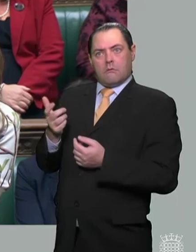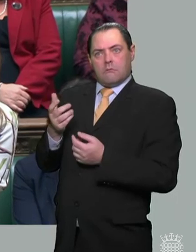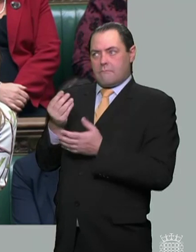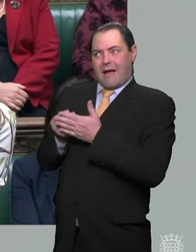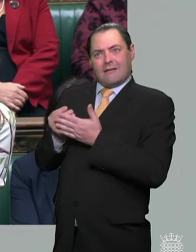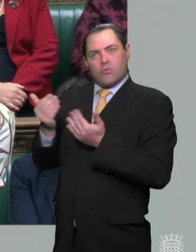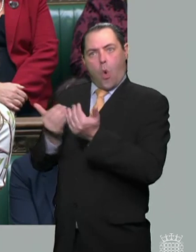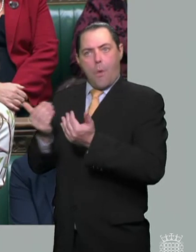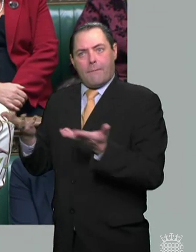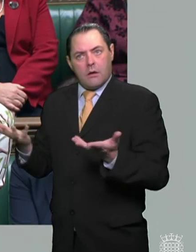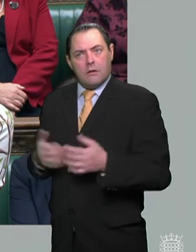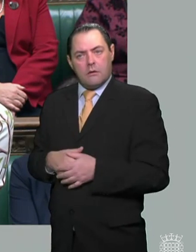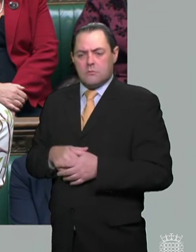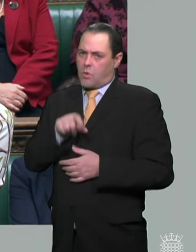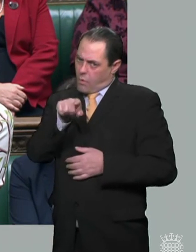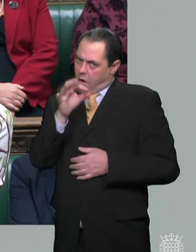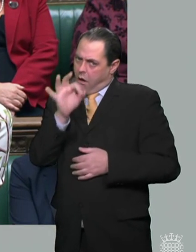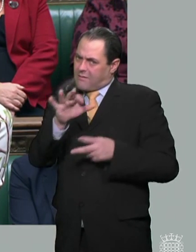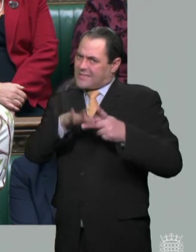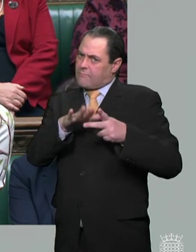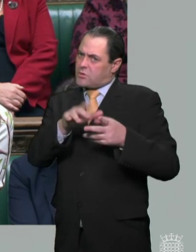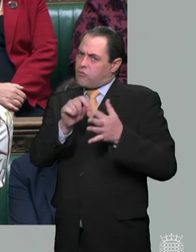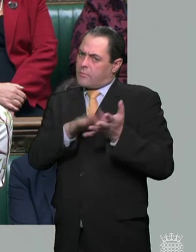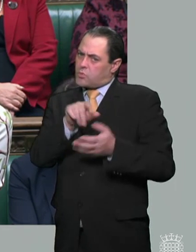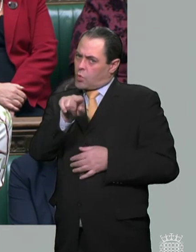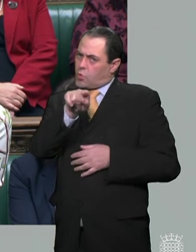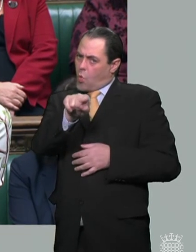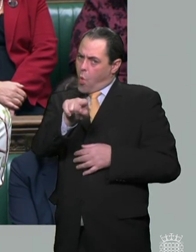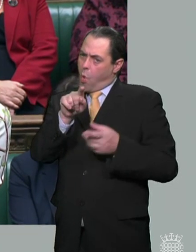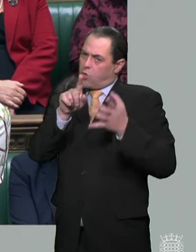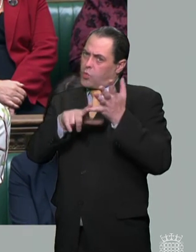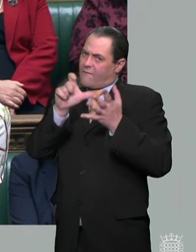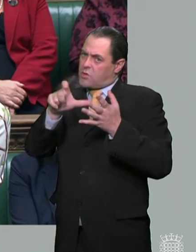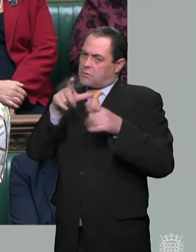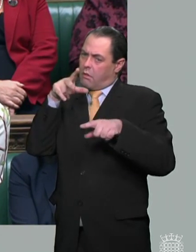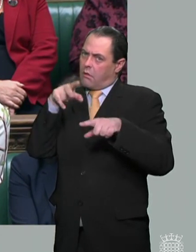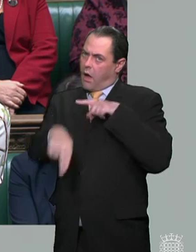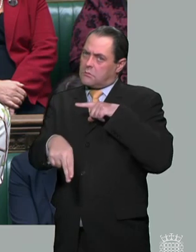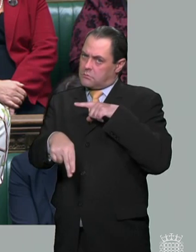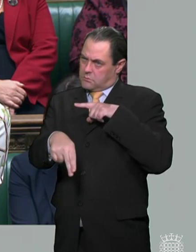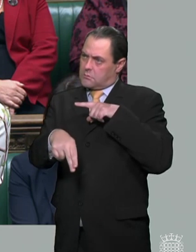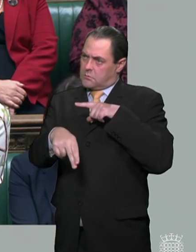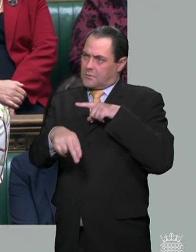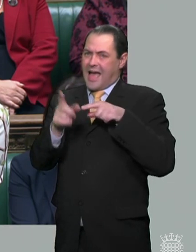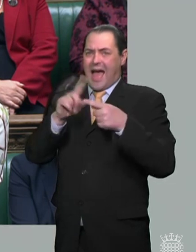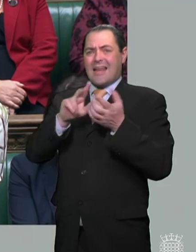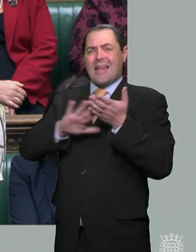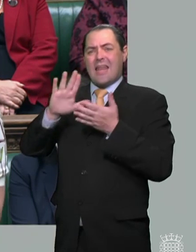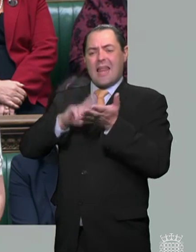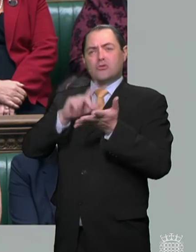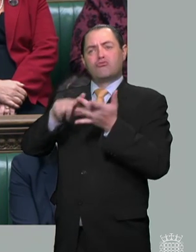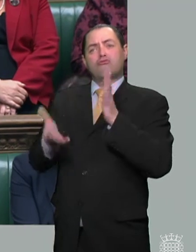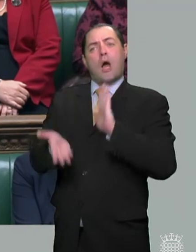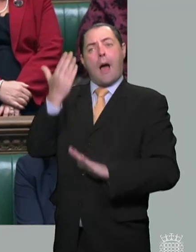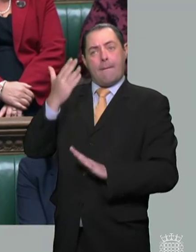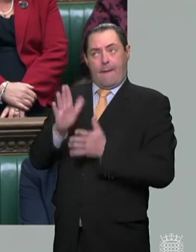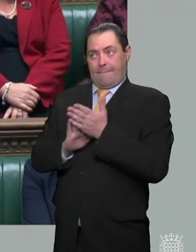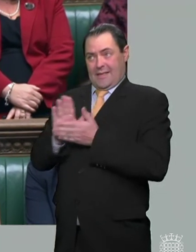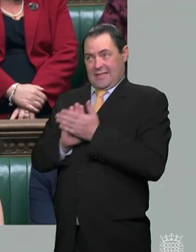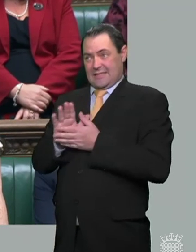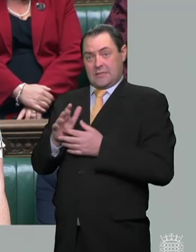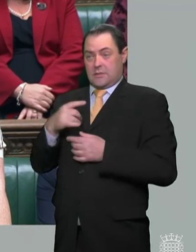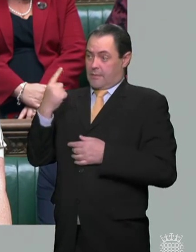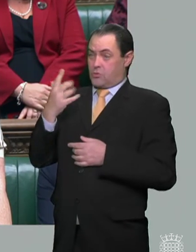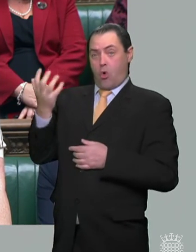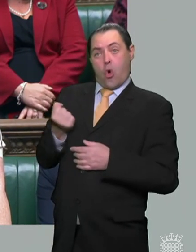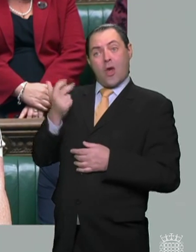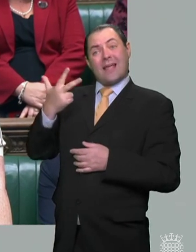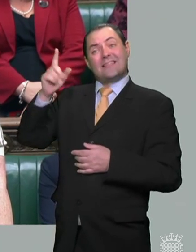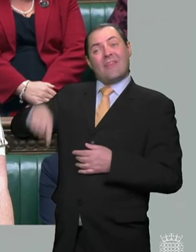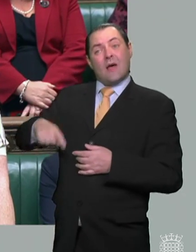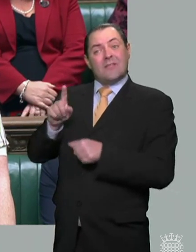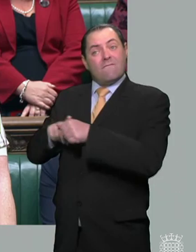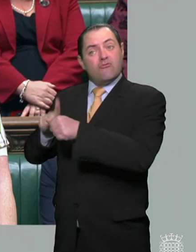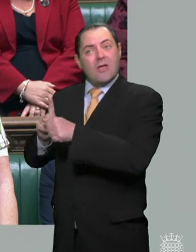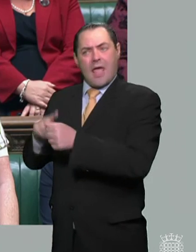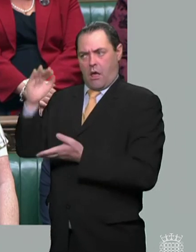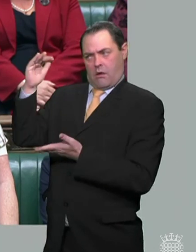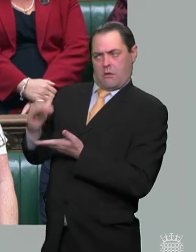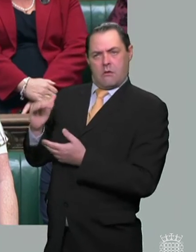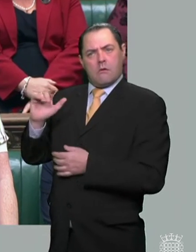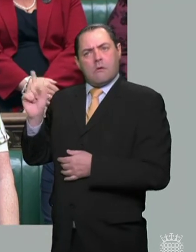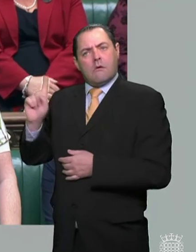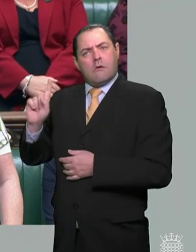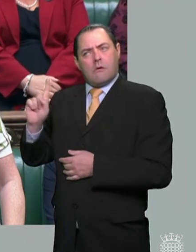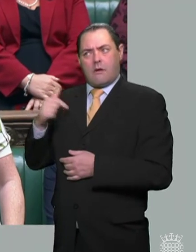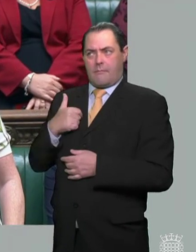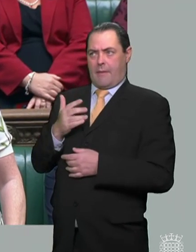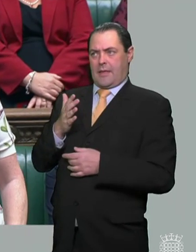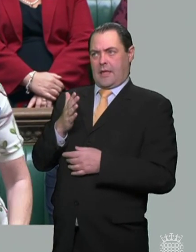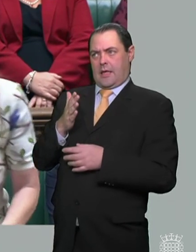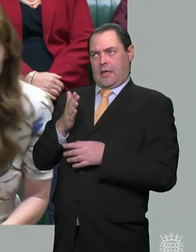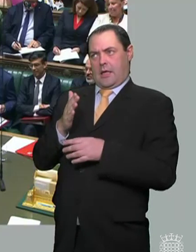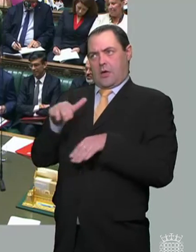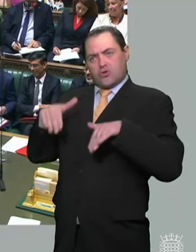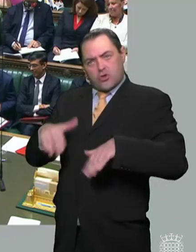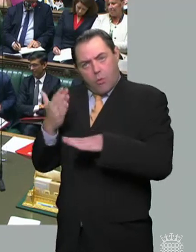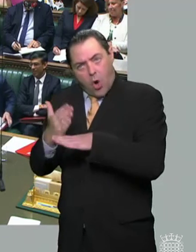Can the Deputy Prime Minister tell us how much his universal credit cut and national insurance hike will take from a worker on £18,000 a year, say a shop worker or a travel agent?